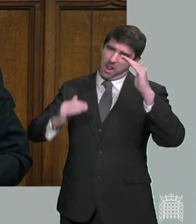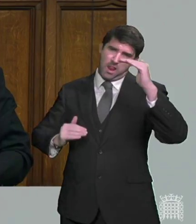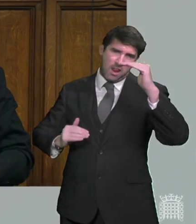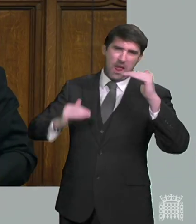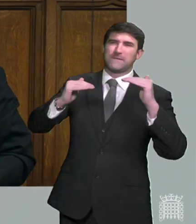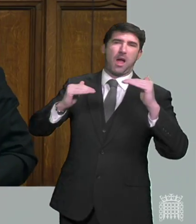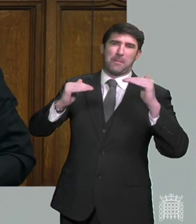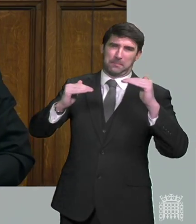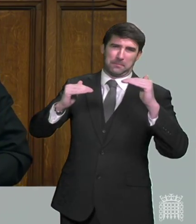a project that better demonstrated levelling up.